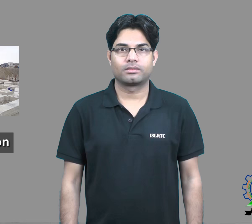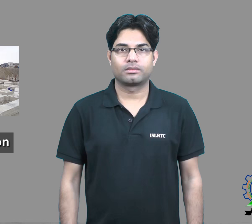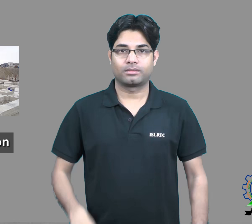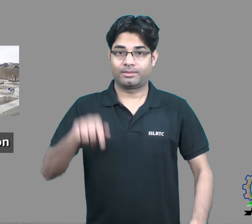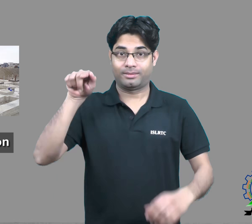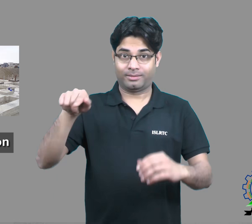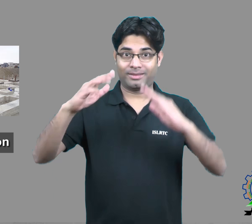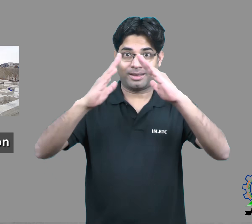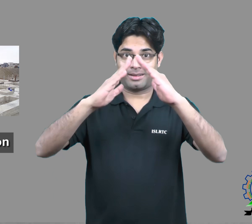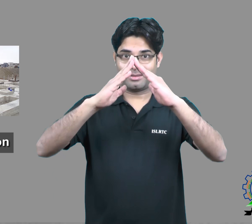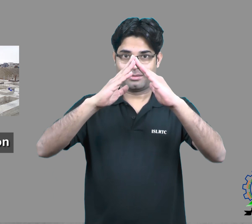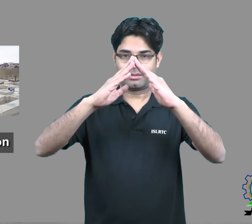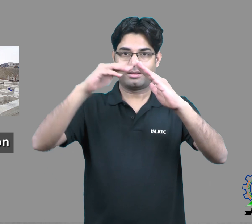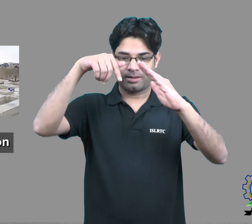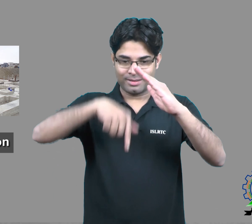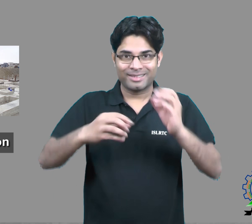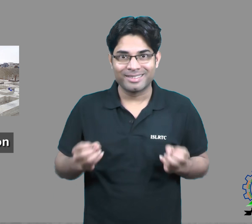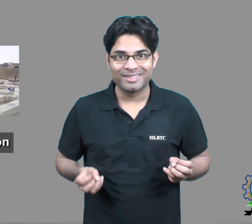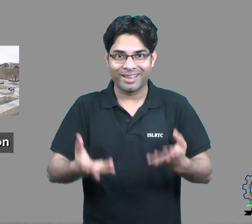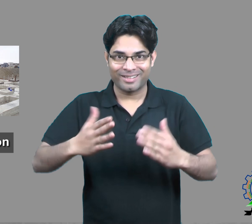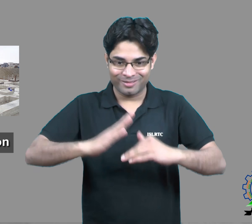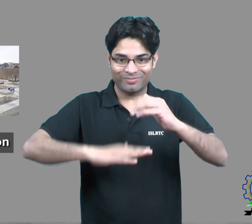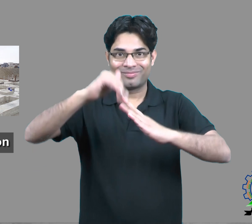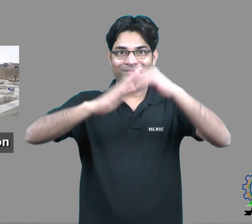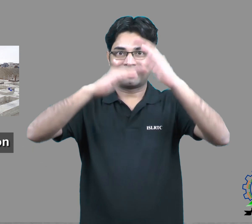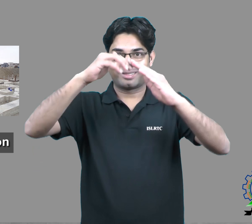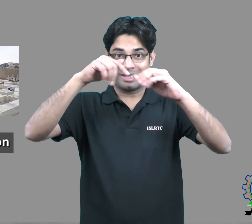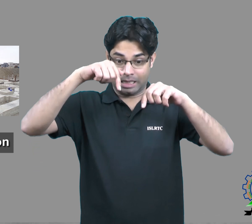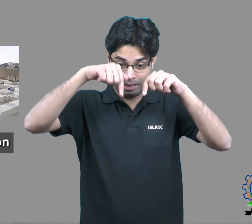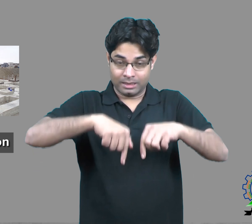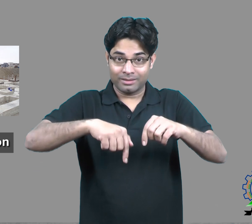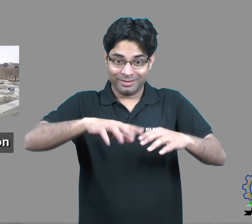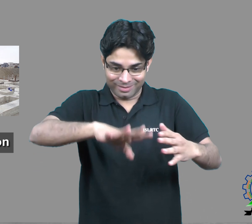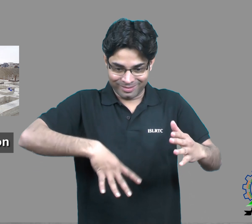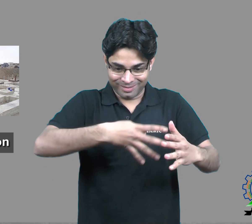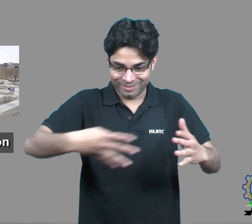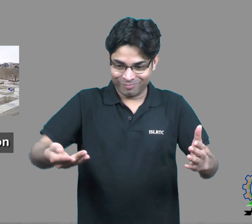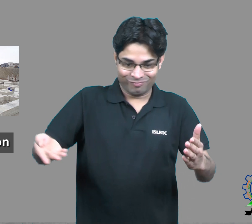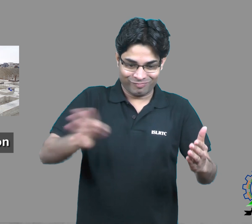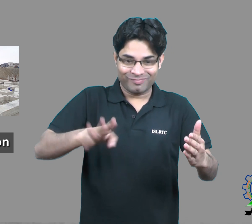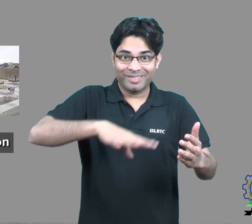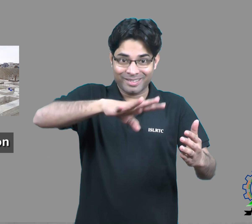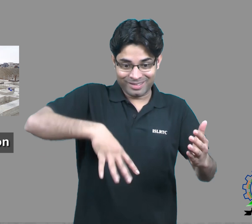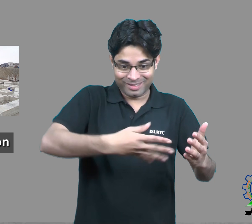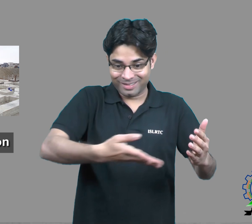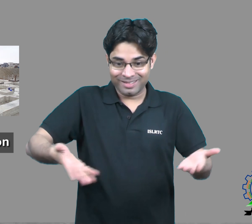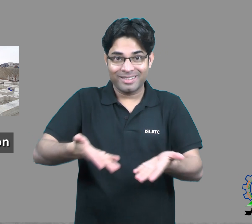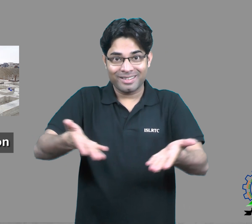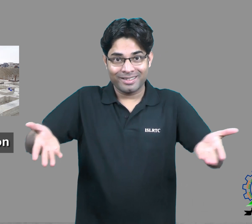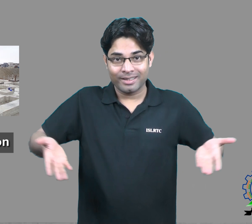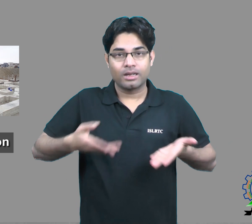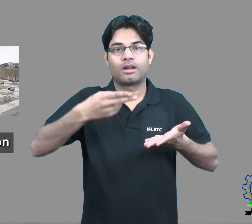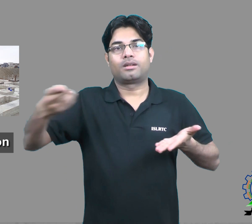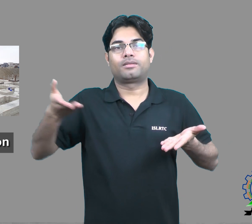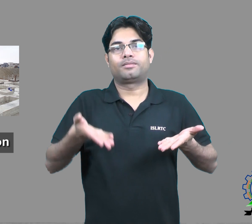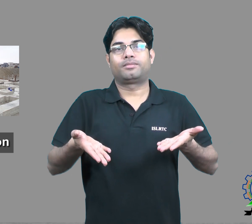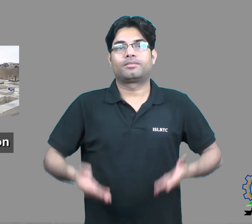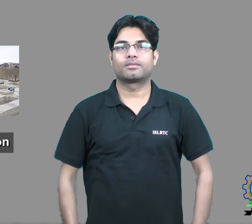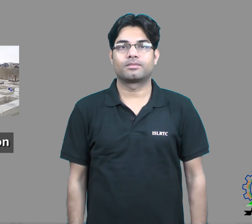Foundation